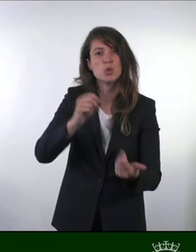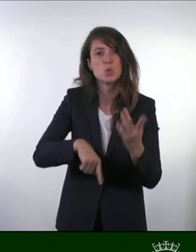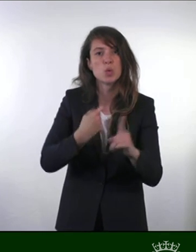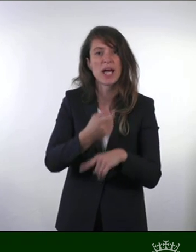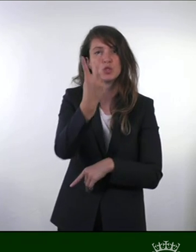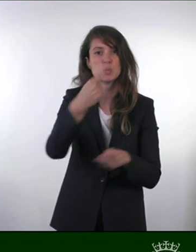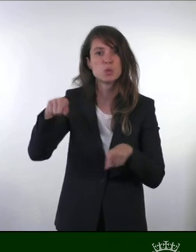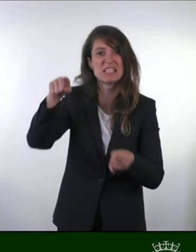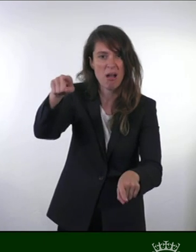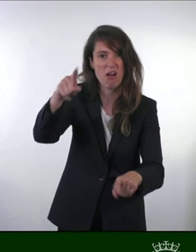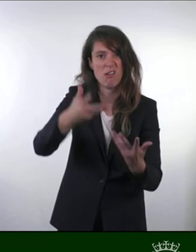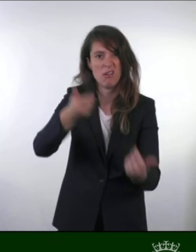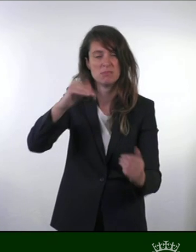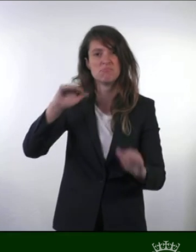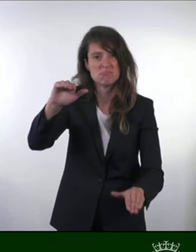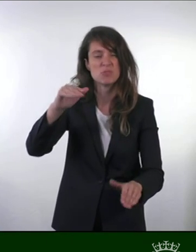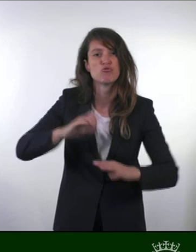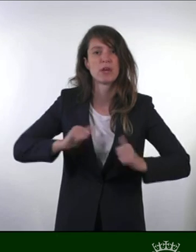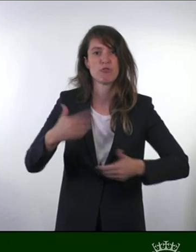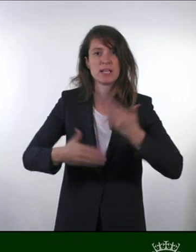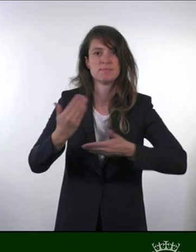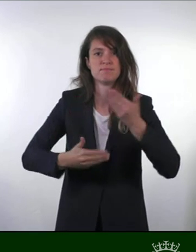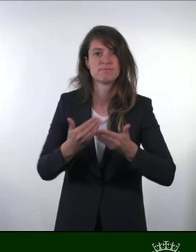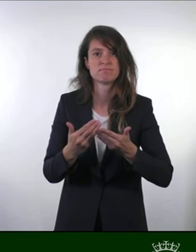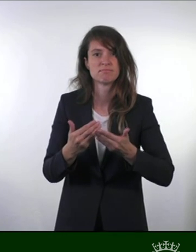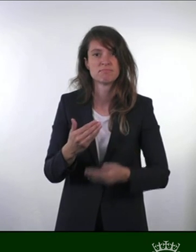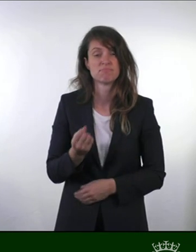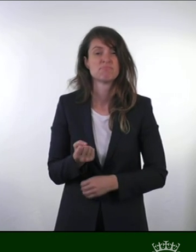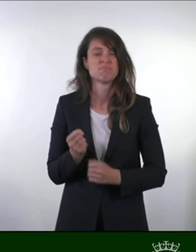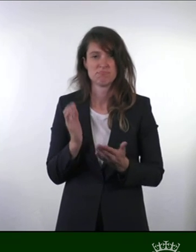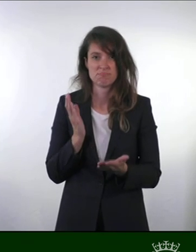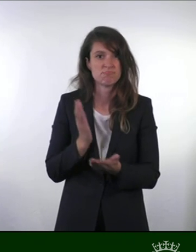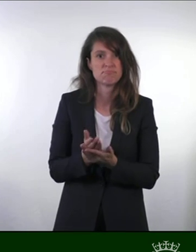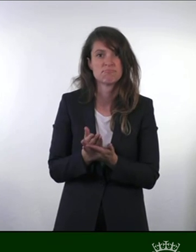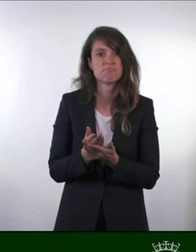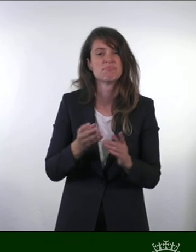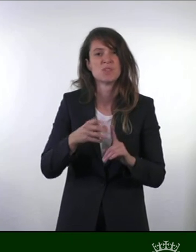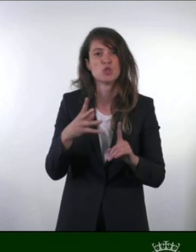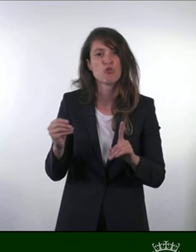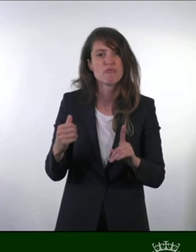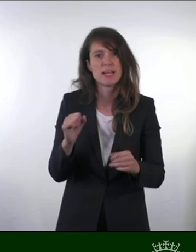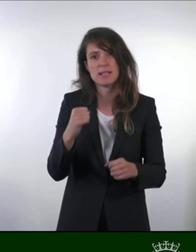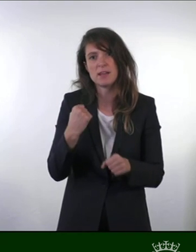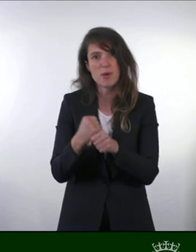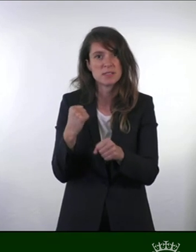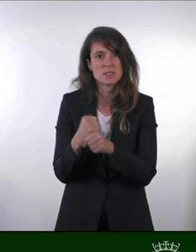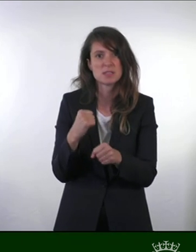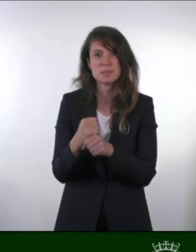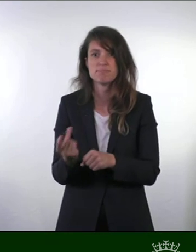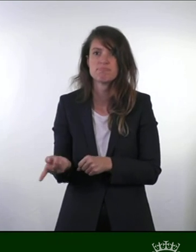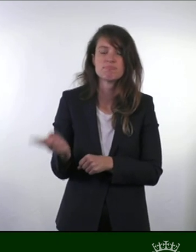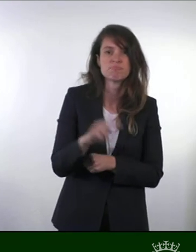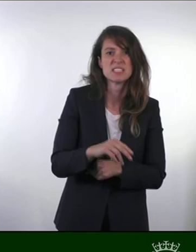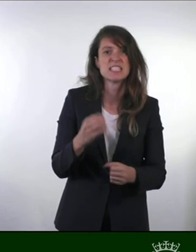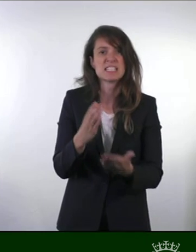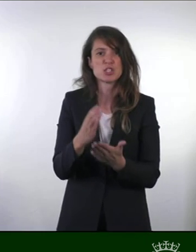On the same day he delivered his speech, this Tory Government reintroduced their benefits sanctions regime after a three-month freeze.